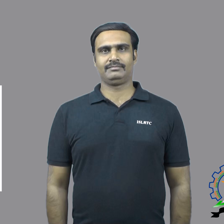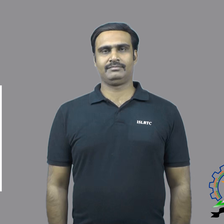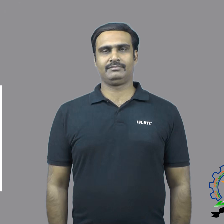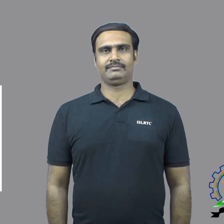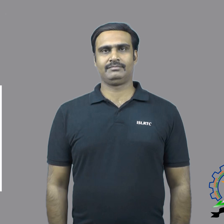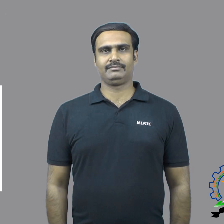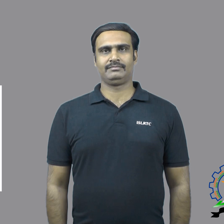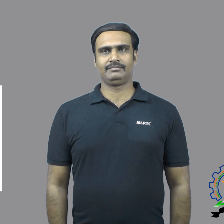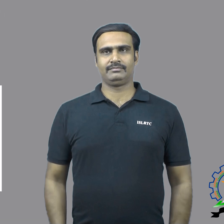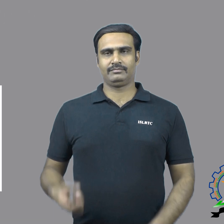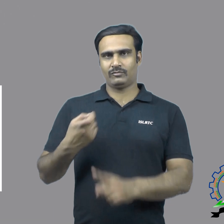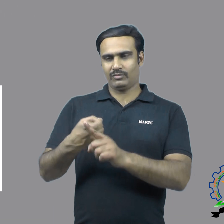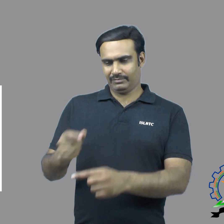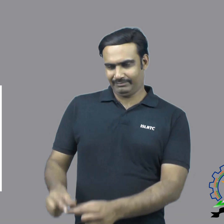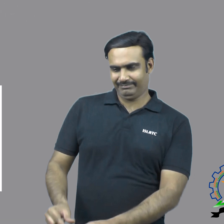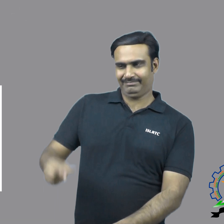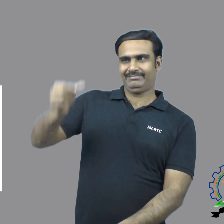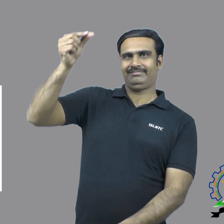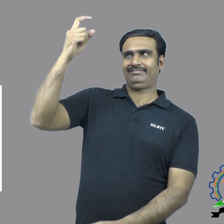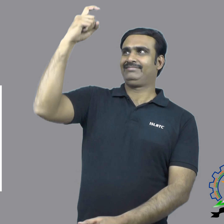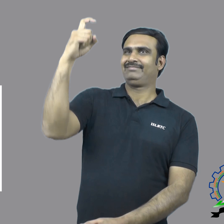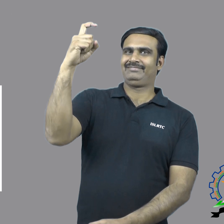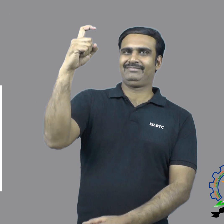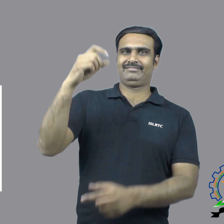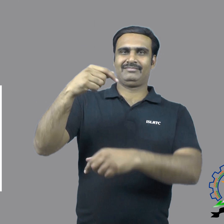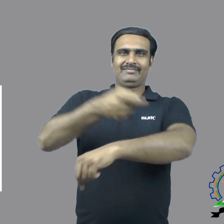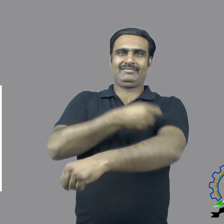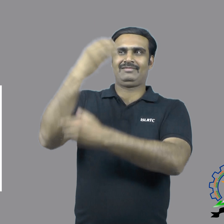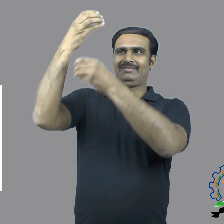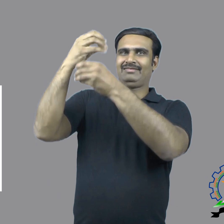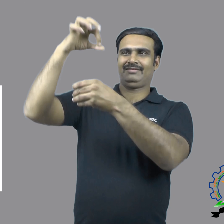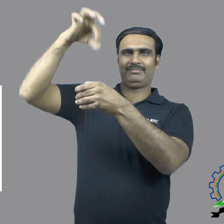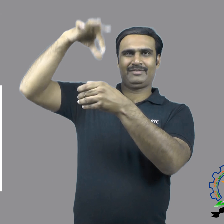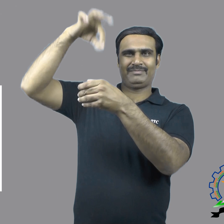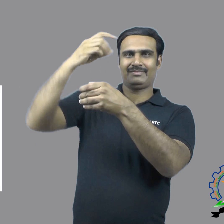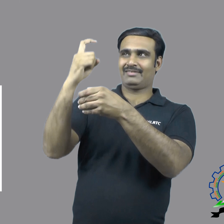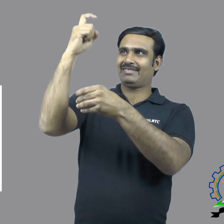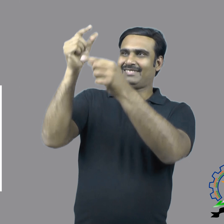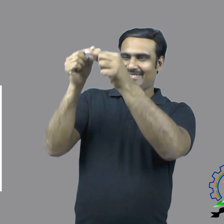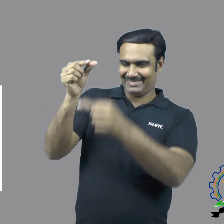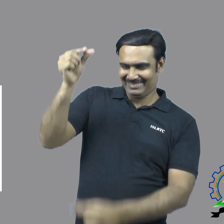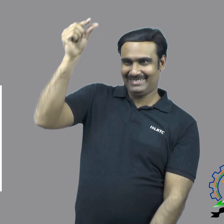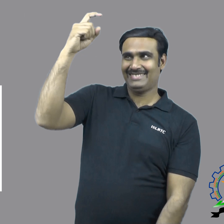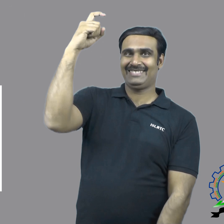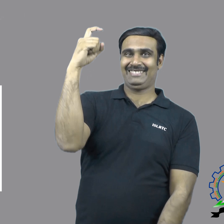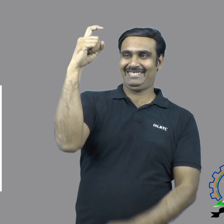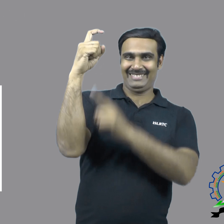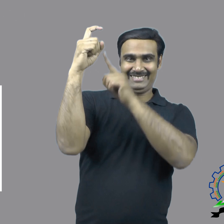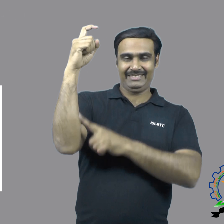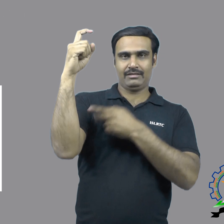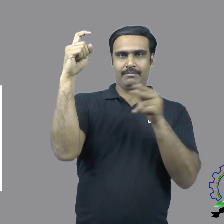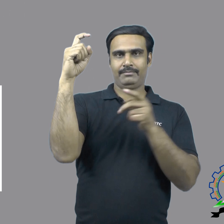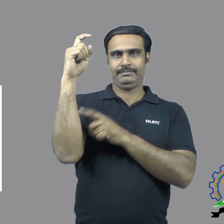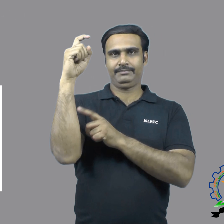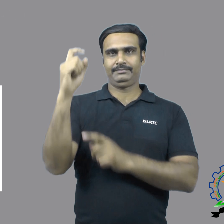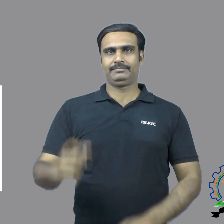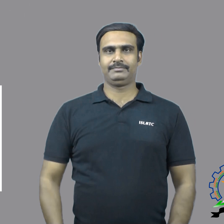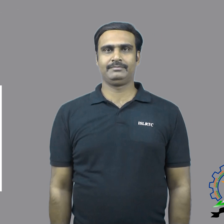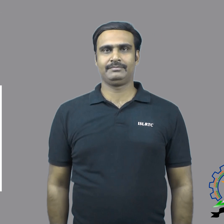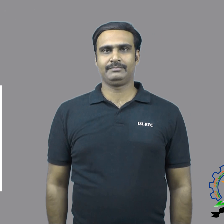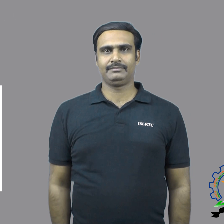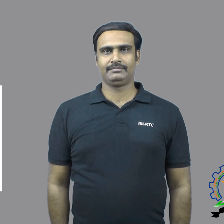Tripod